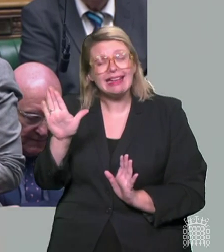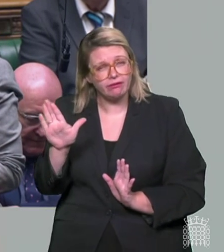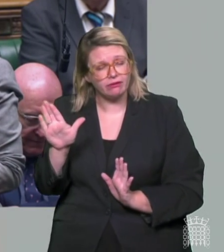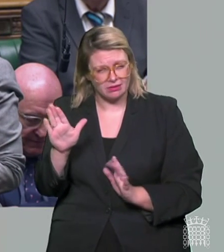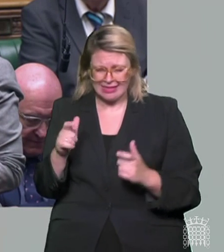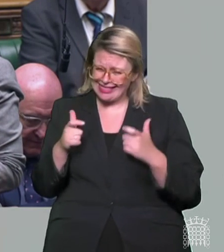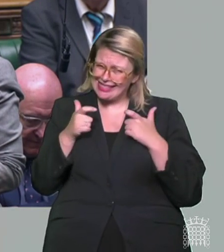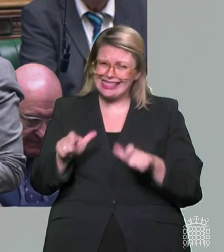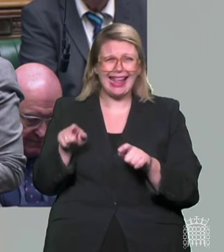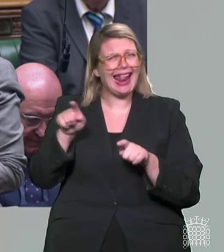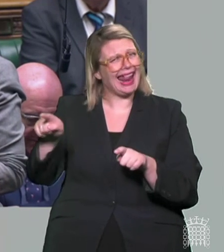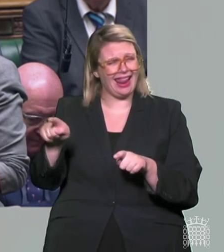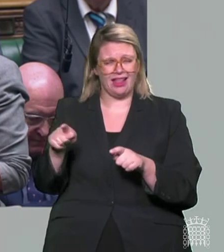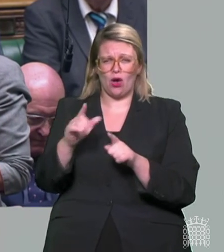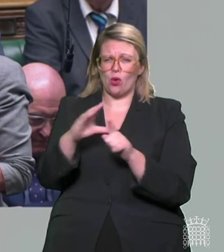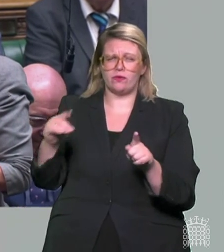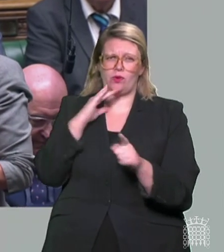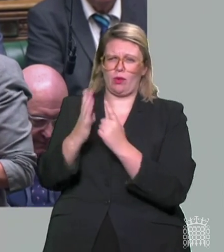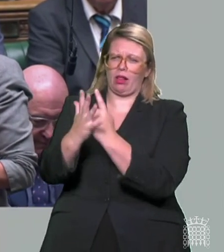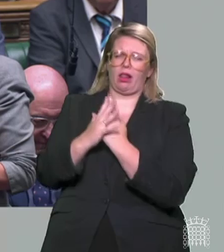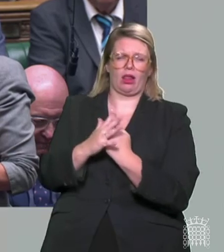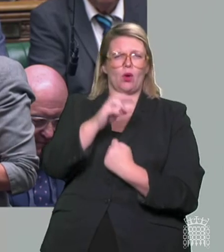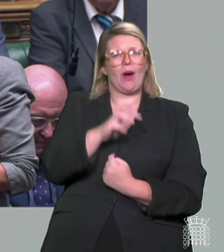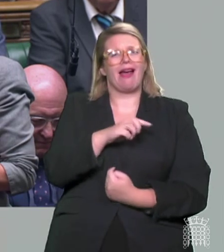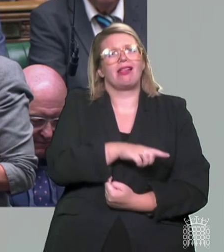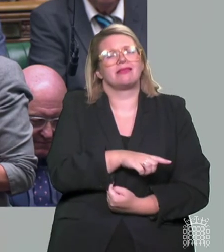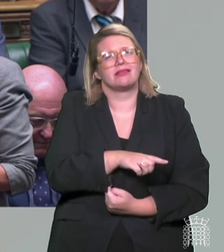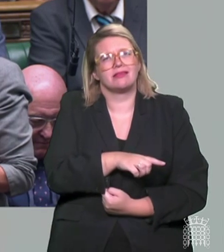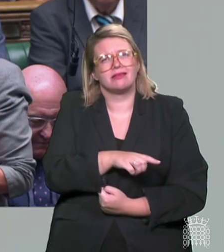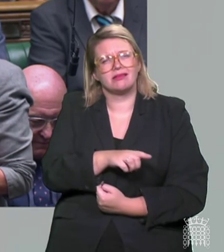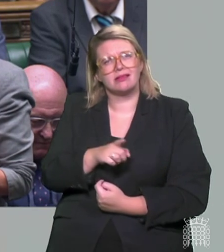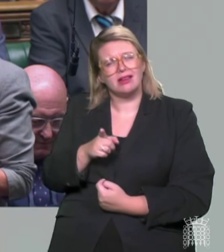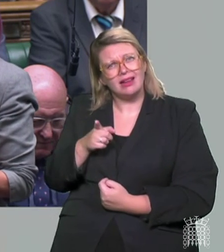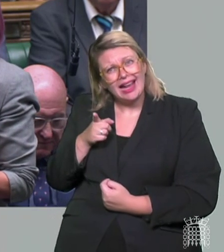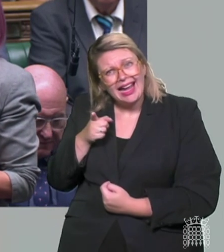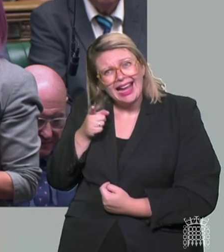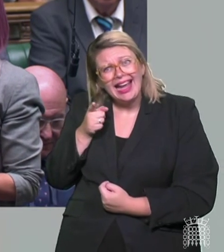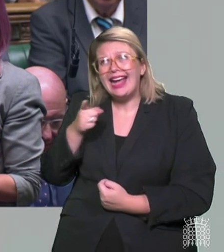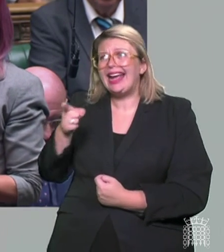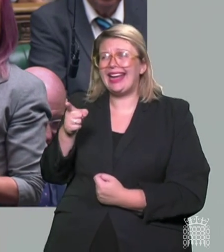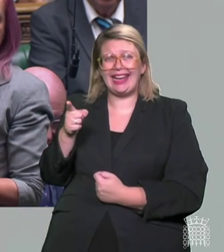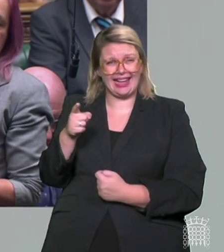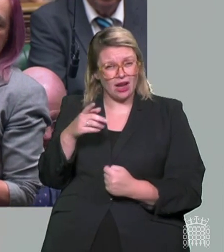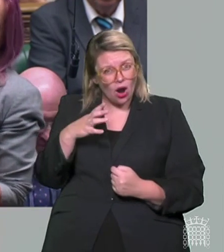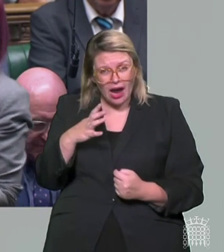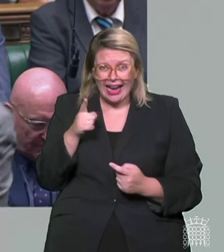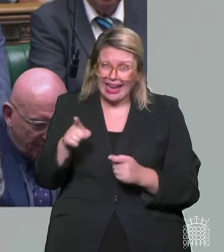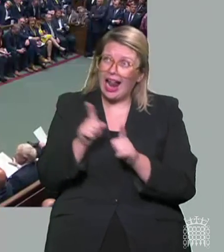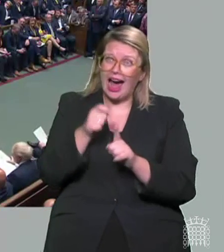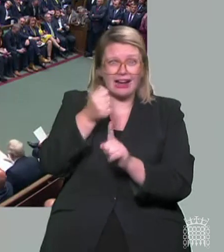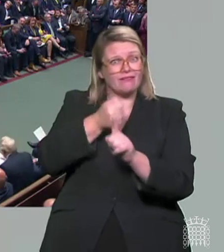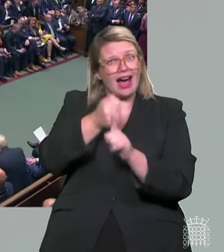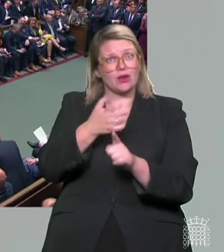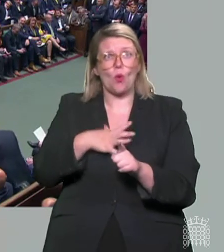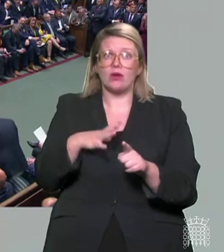Does the Prime Minister want a medal for being the best recruiting sergeant for independence we could wish for?